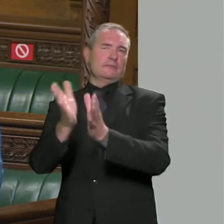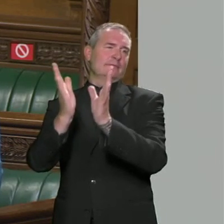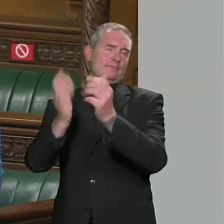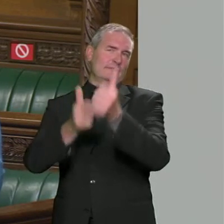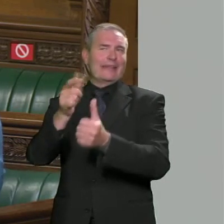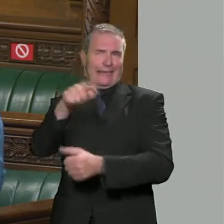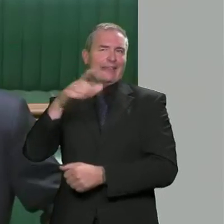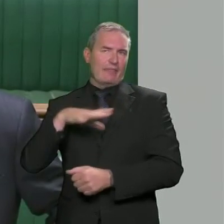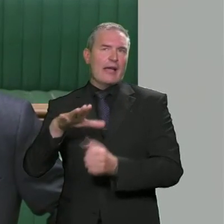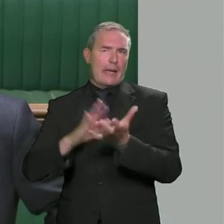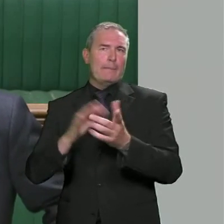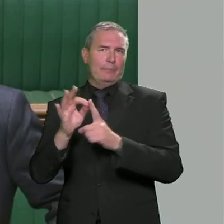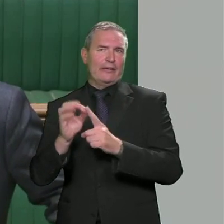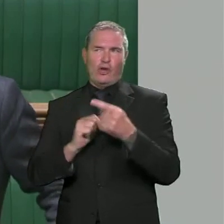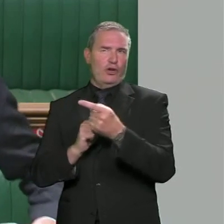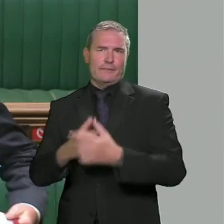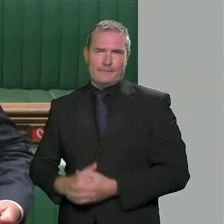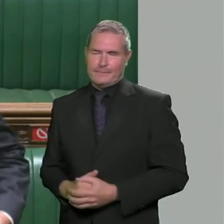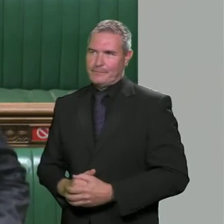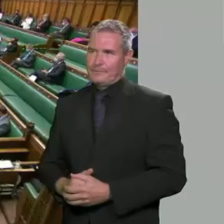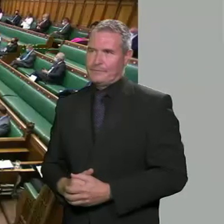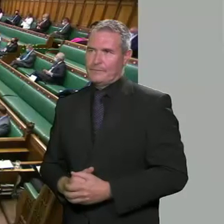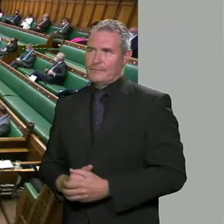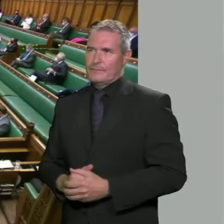That is what the people of Scotland need.